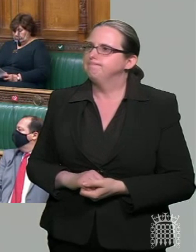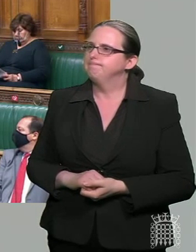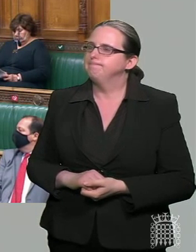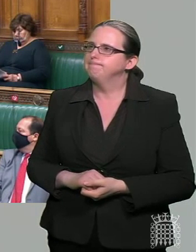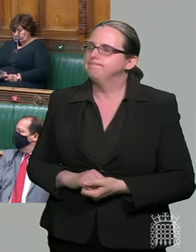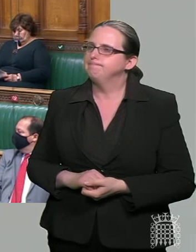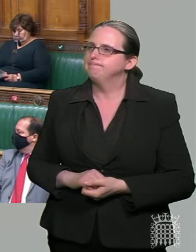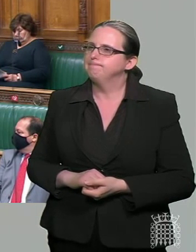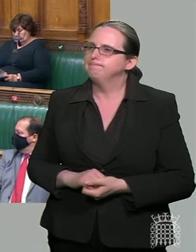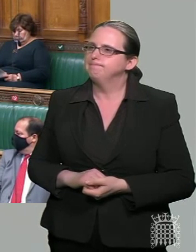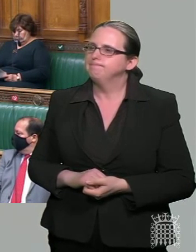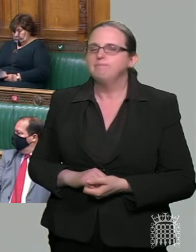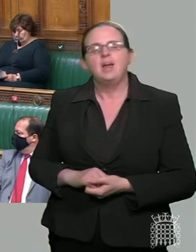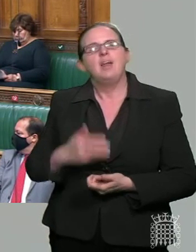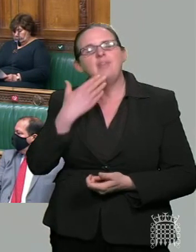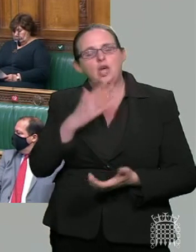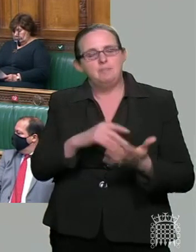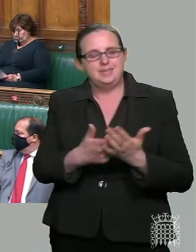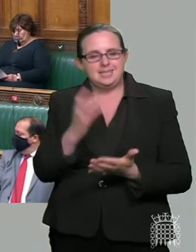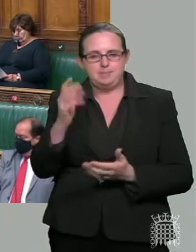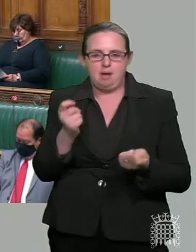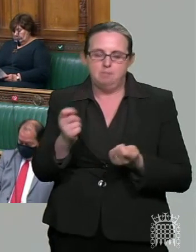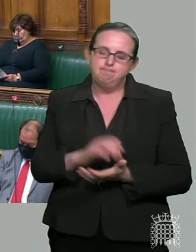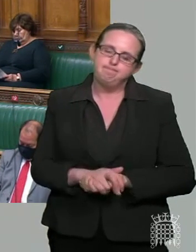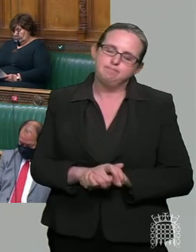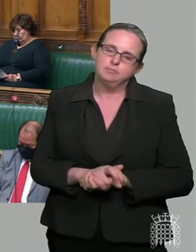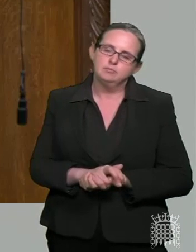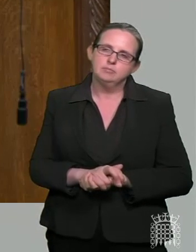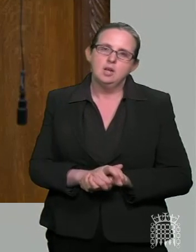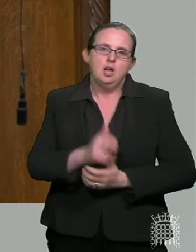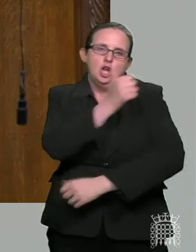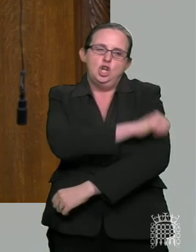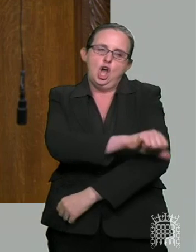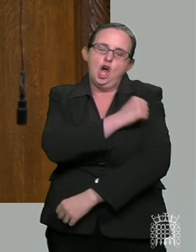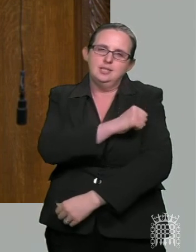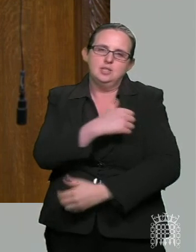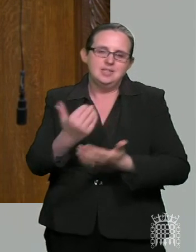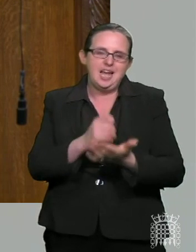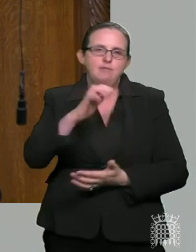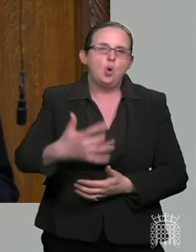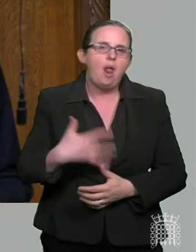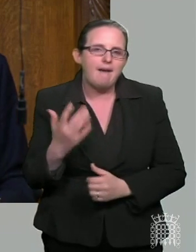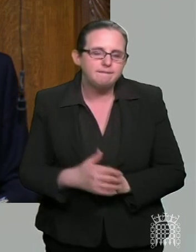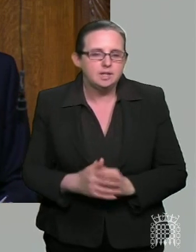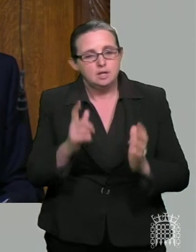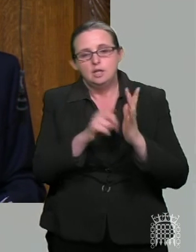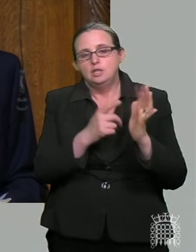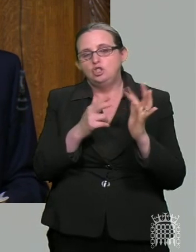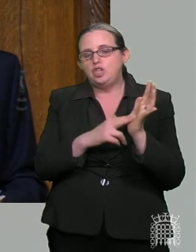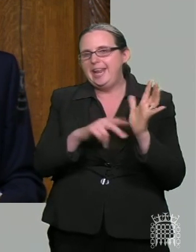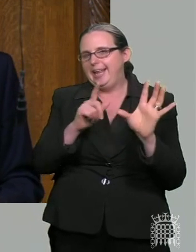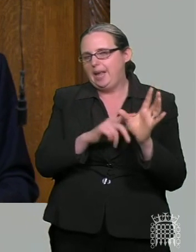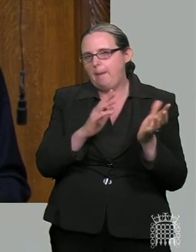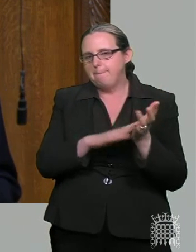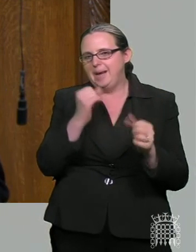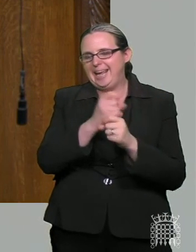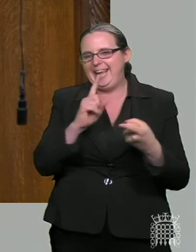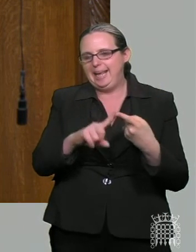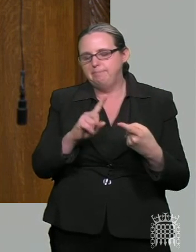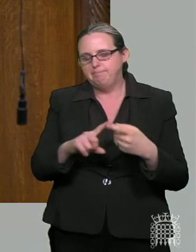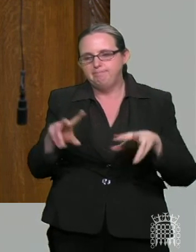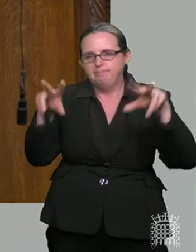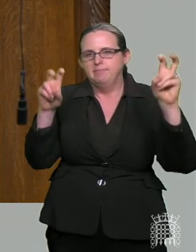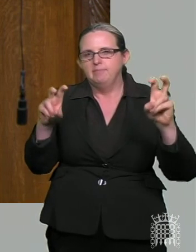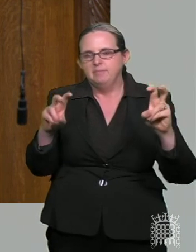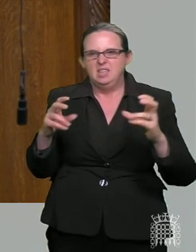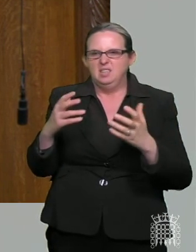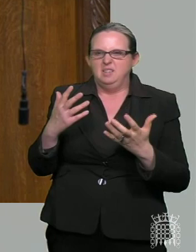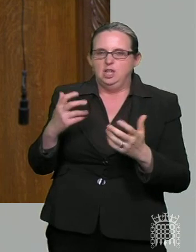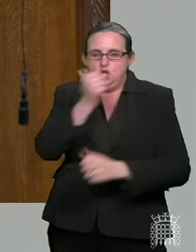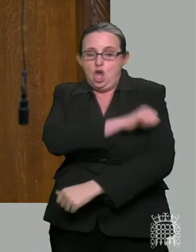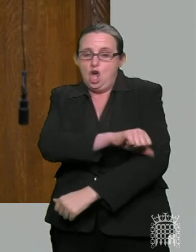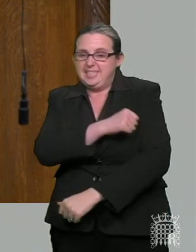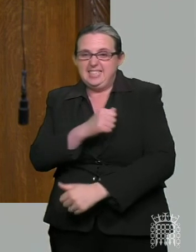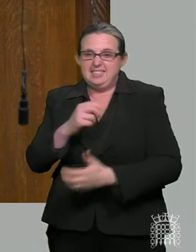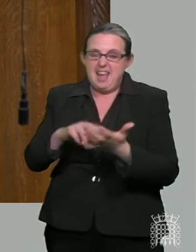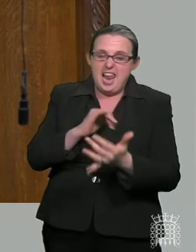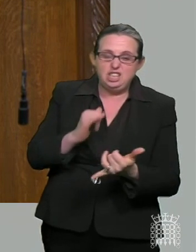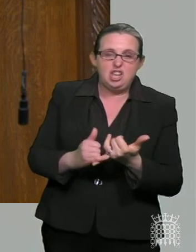What does the Prime Minister think when he hears Jenny McGee, the nurse who saved his life, say of NHS staff,“We’re not getting the respect and now pay that we deserve.